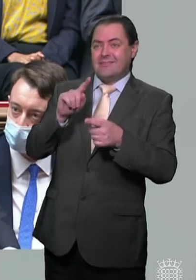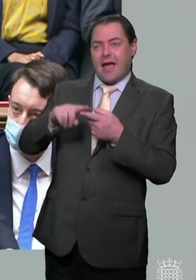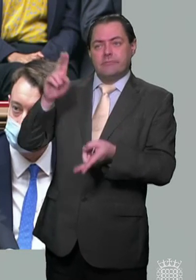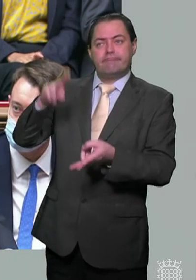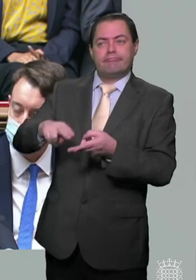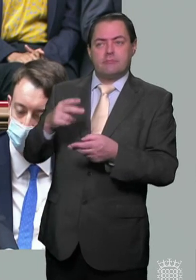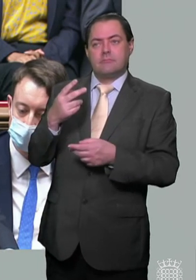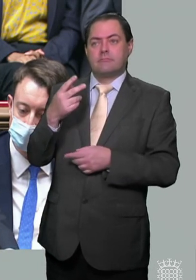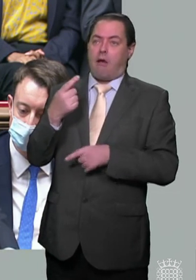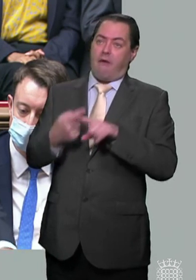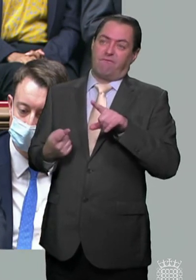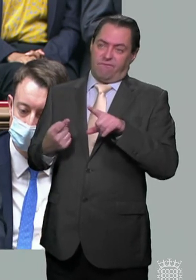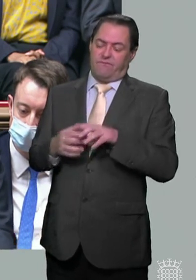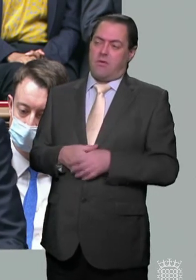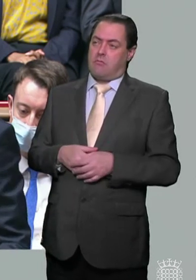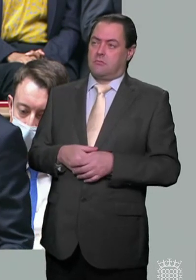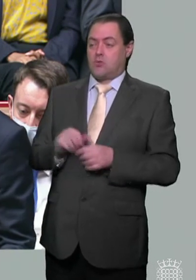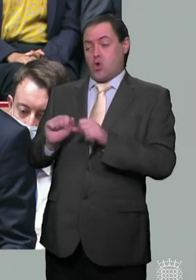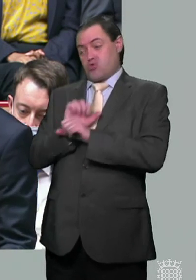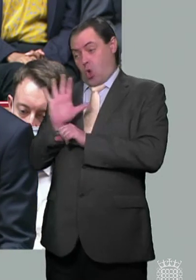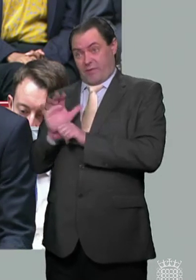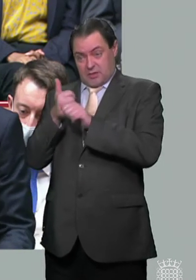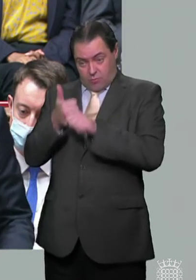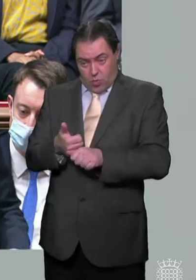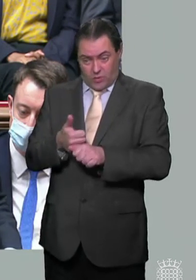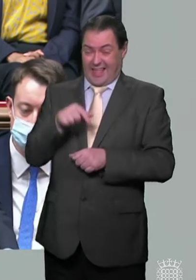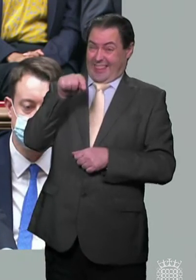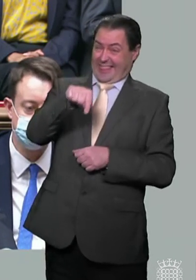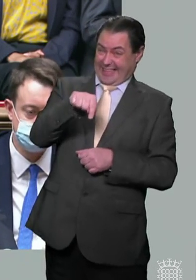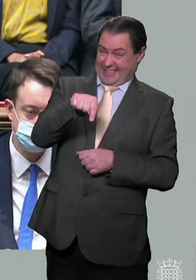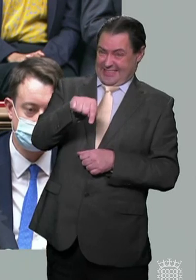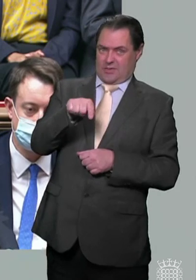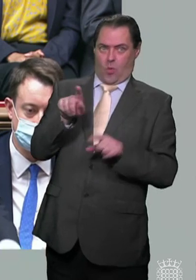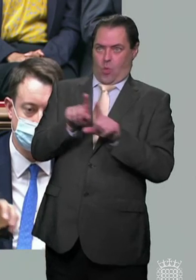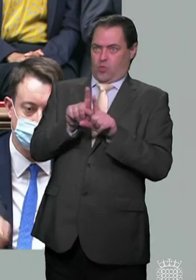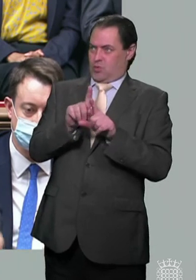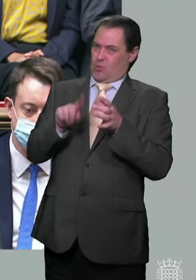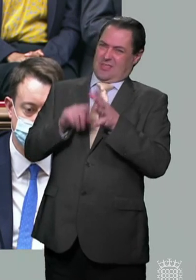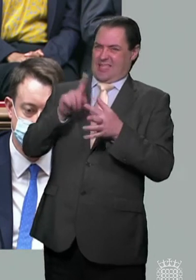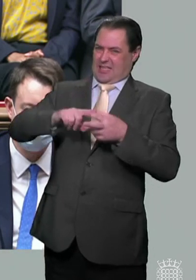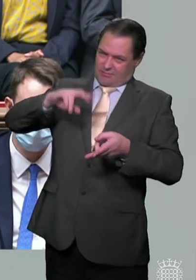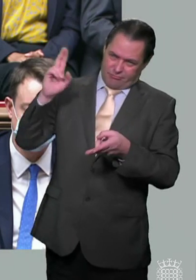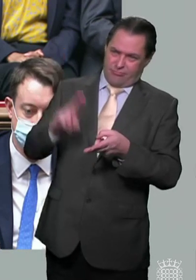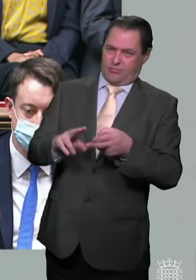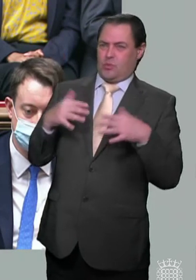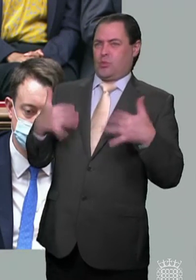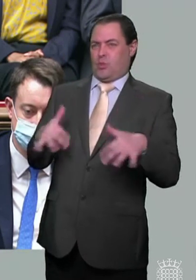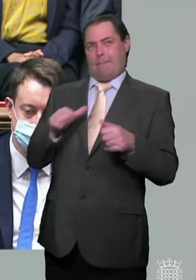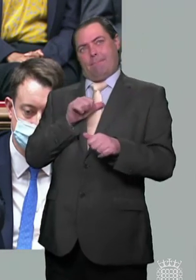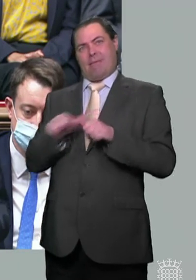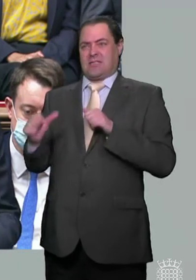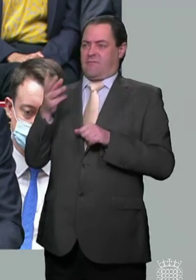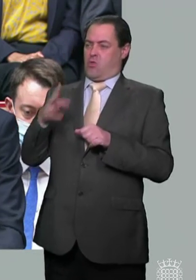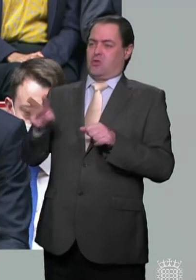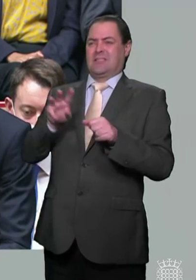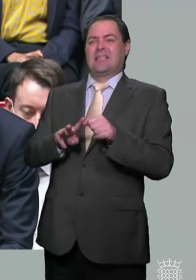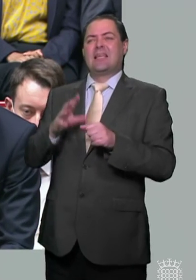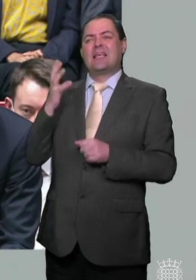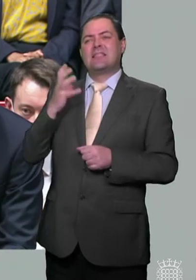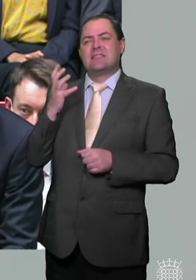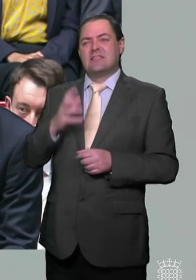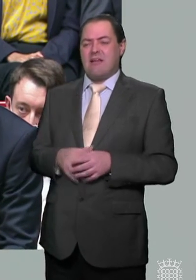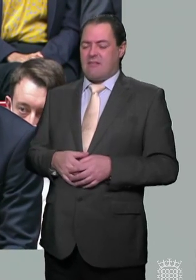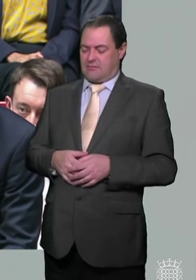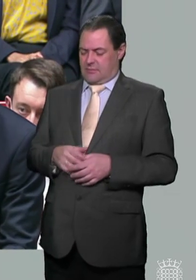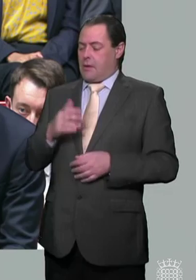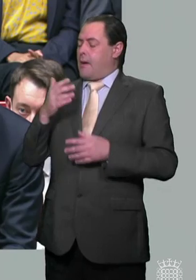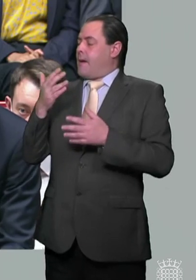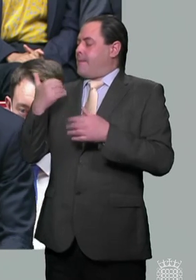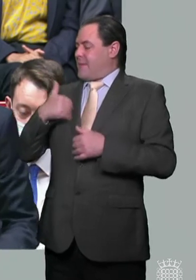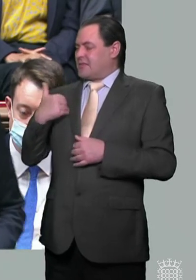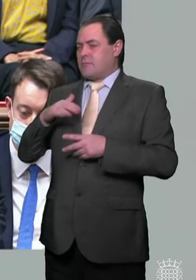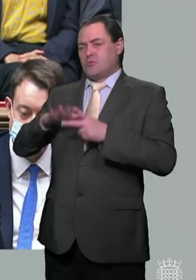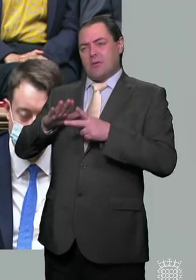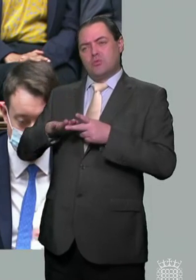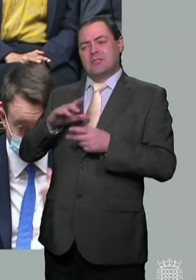Apart from the covid reliefs, this is the biggest single-year cut to business rates in over 30 years.